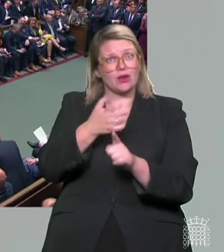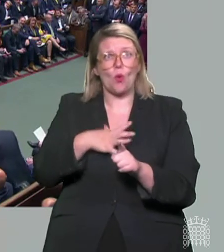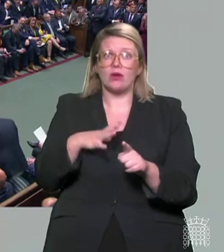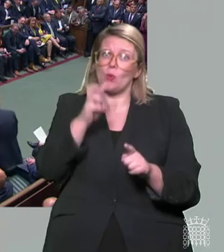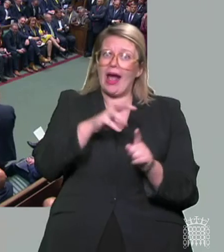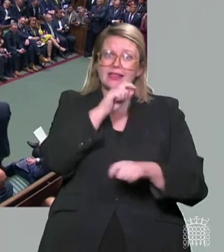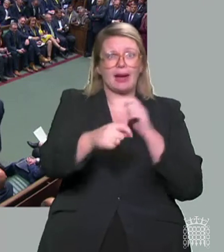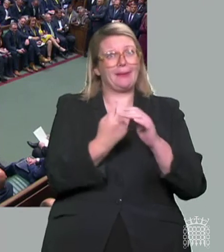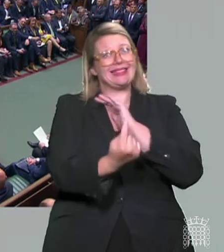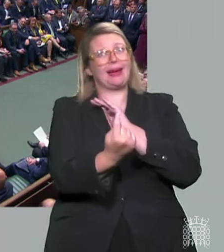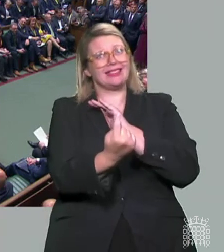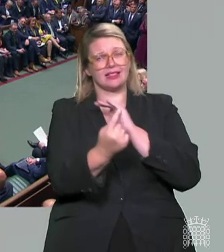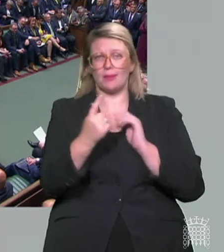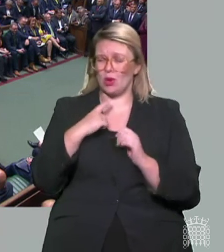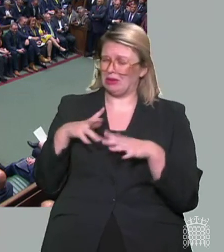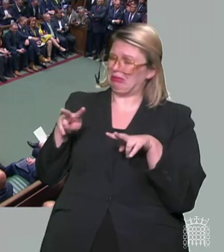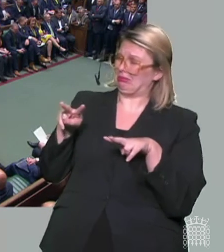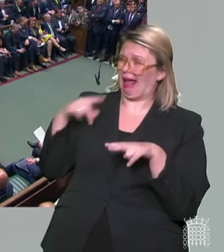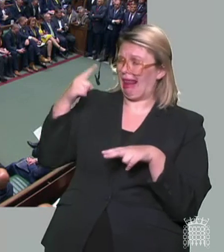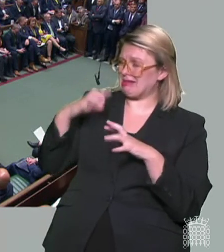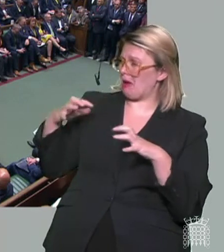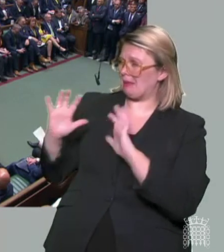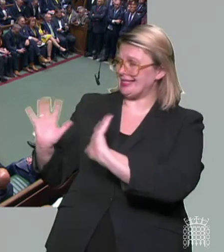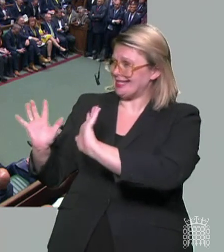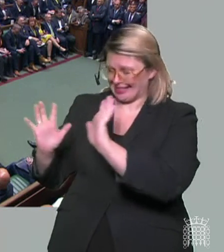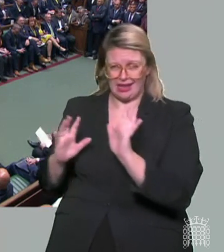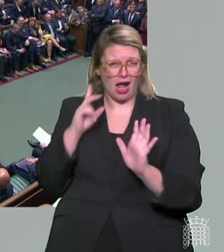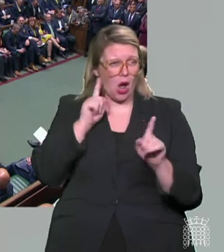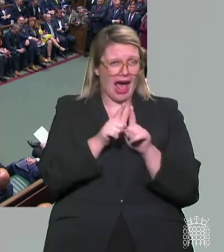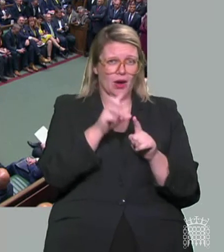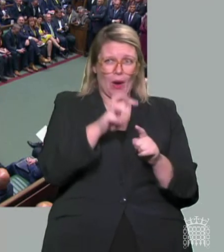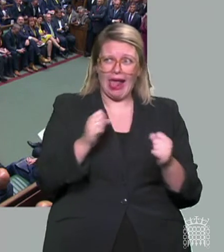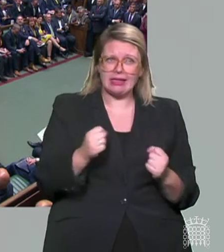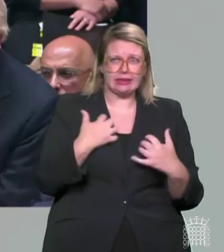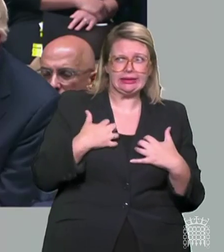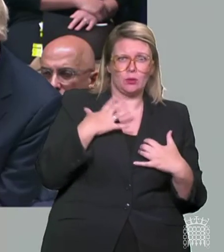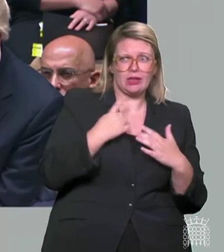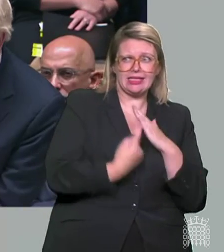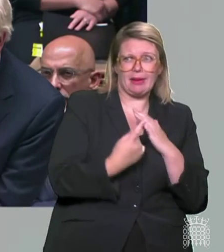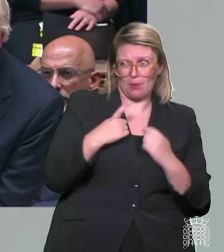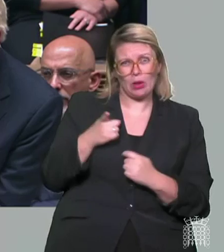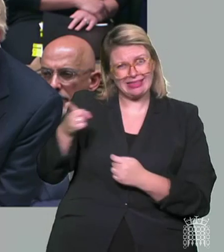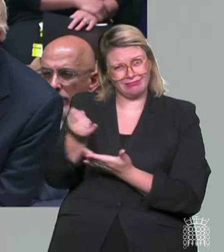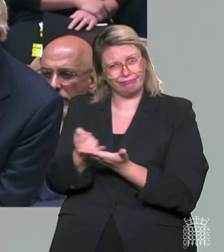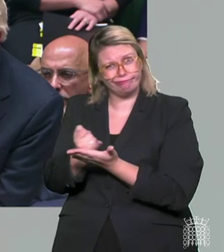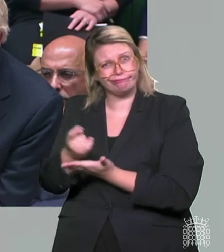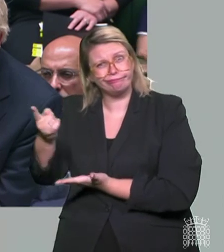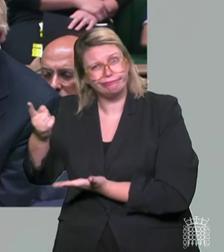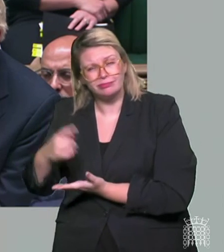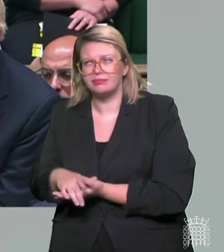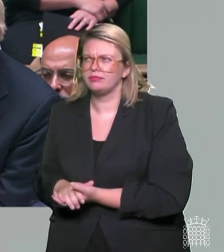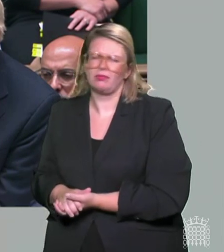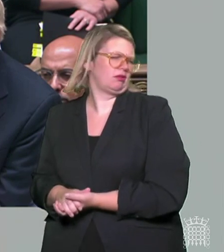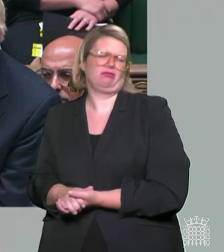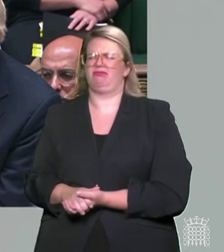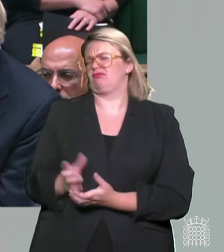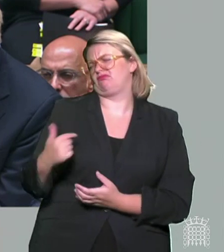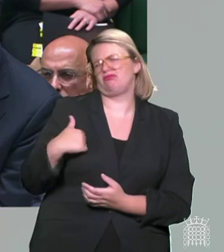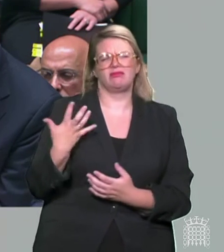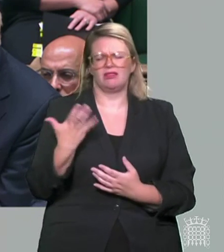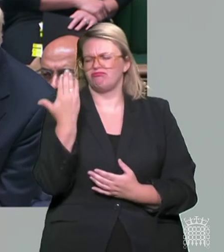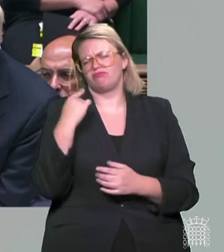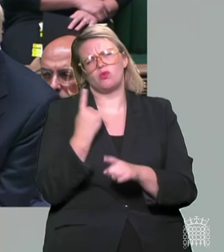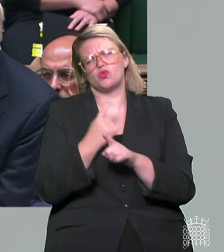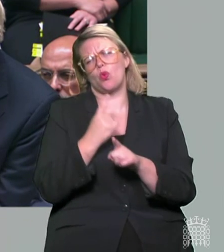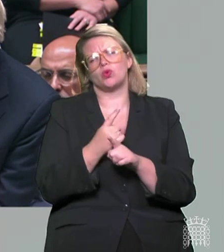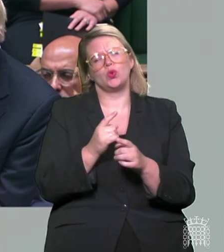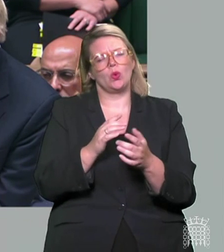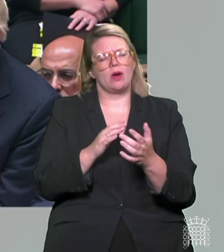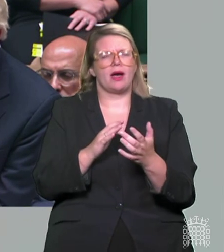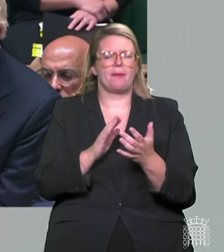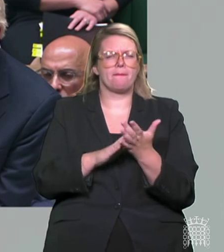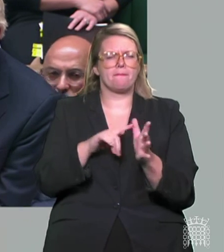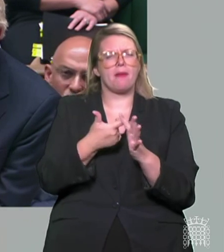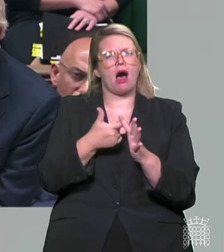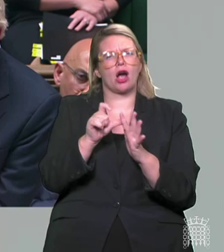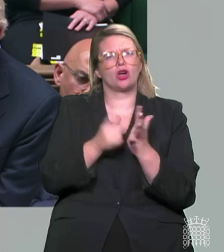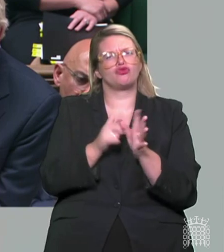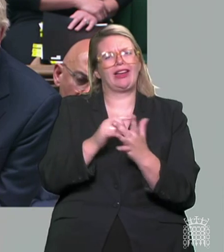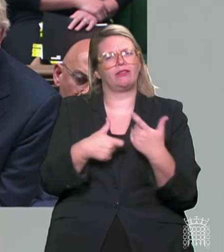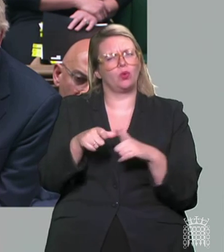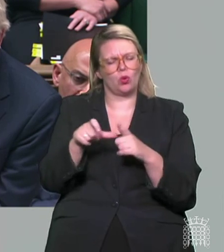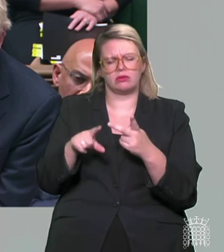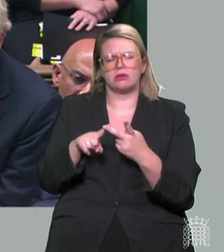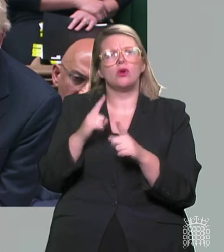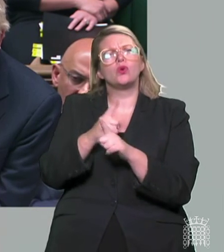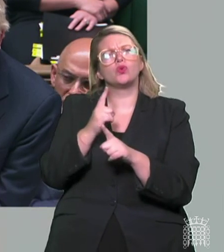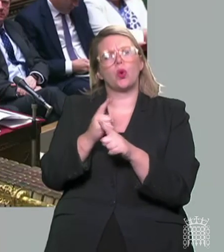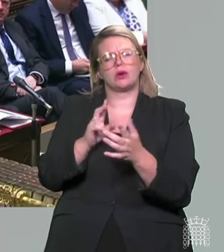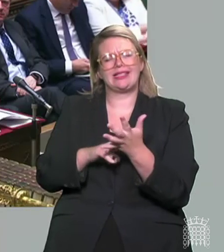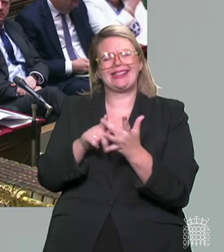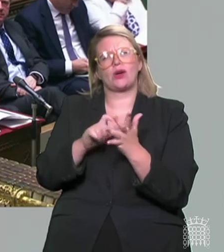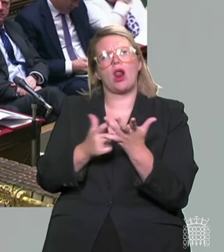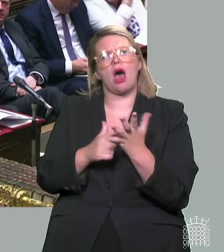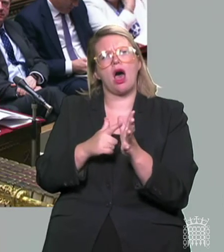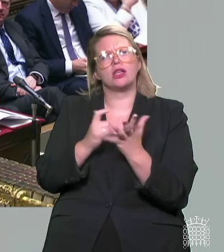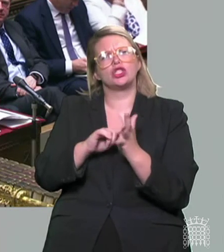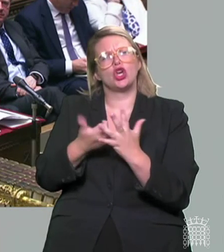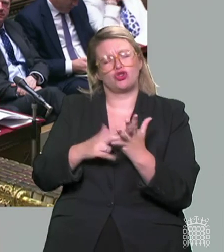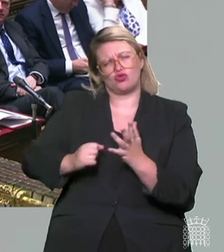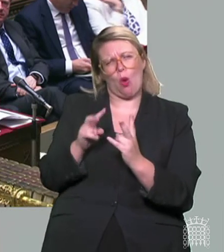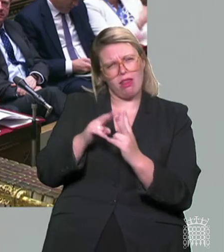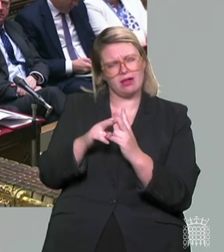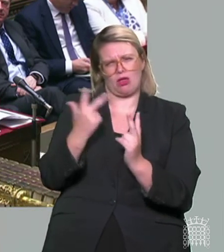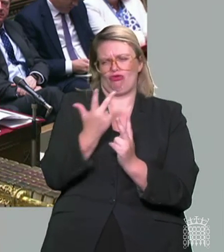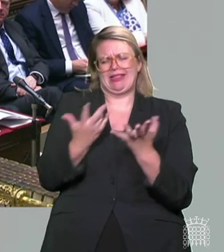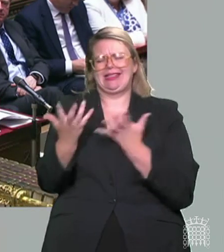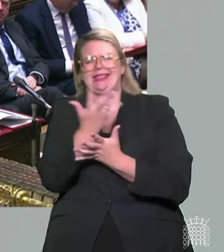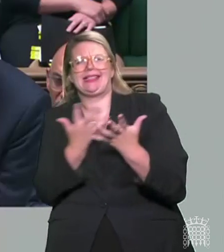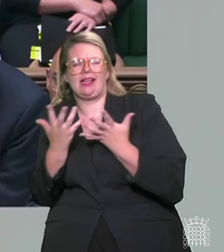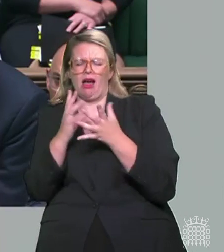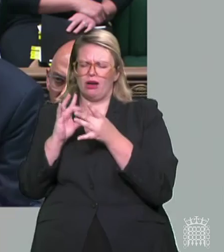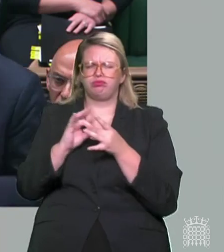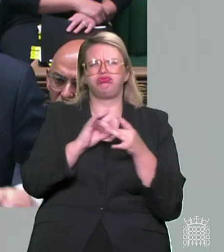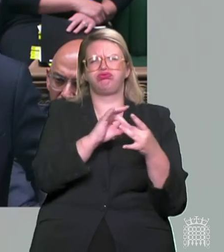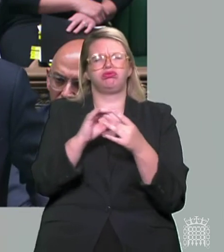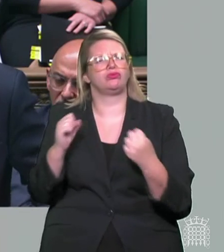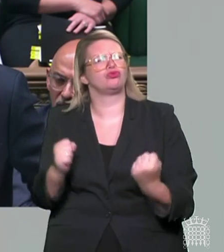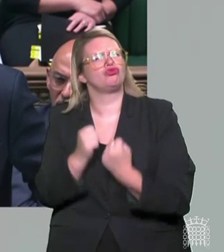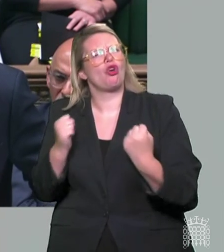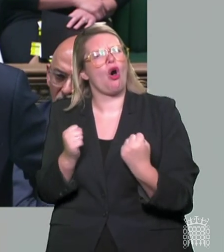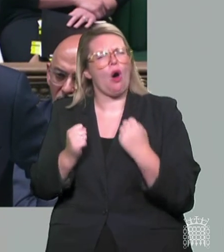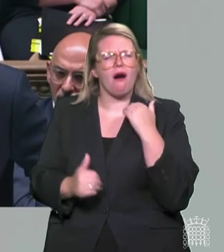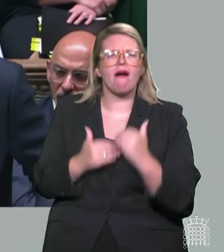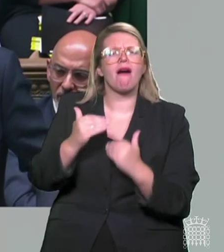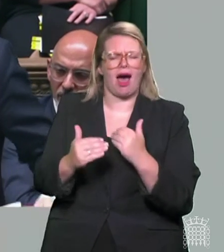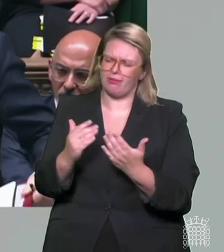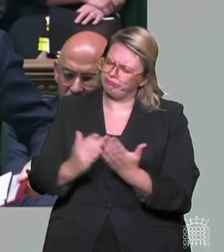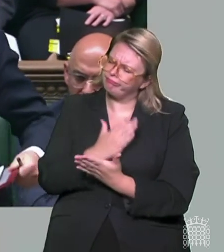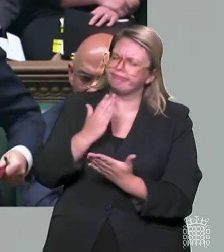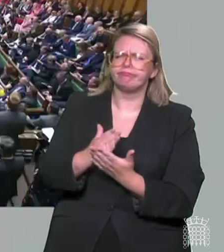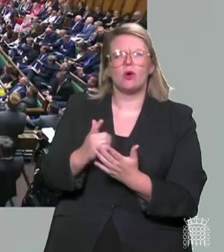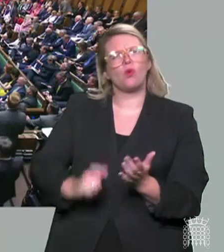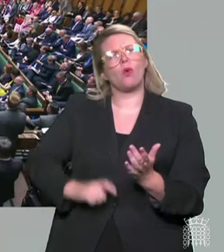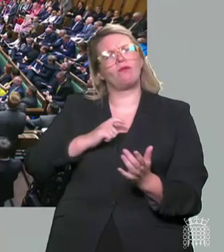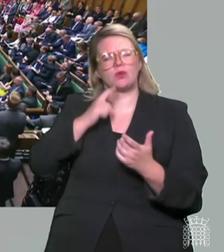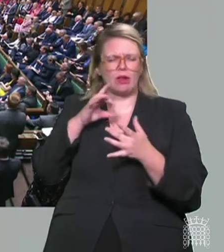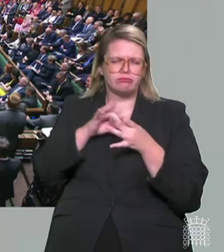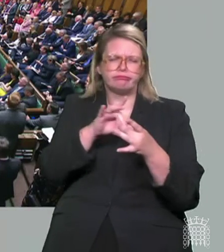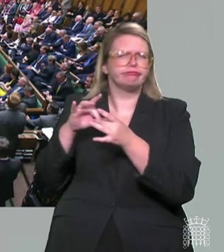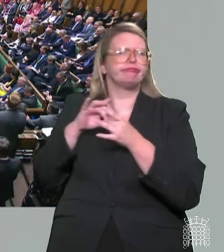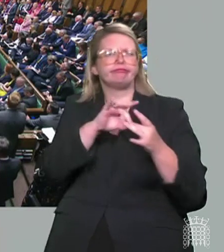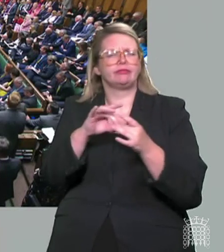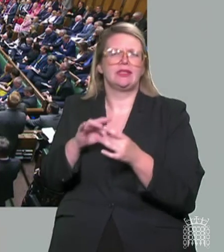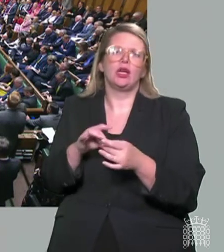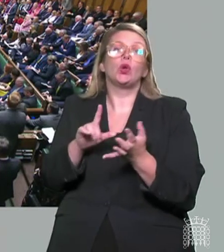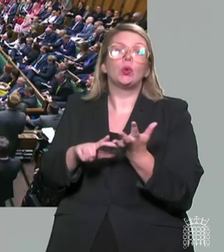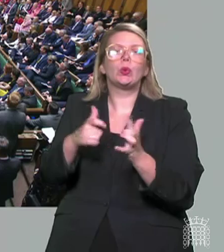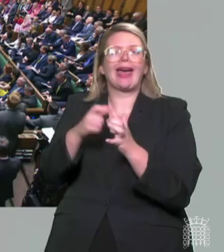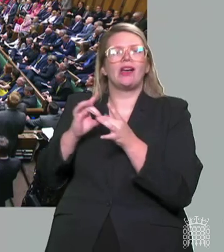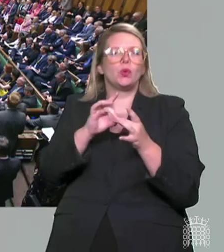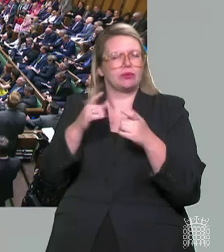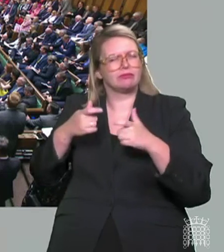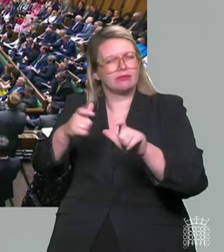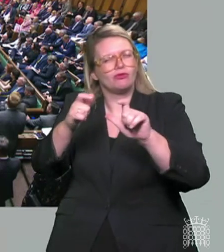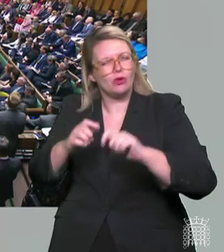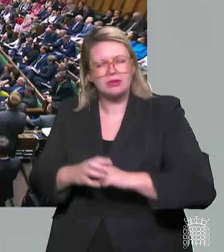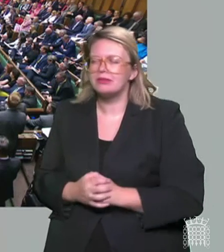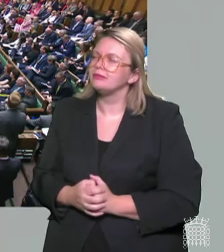Actually, whenever I look around the United Kingdom—I had a great talk with Mark Drakeford the other day, as well as talking to Nicola Sturgeon—I see the bonds of our Union being strengthened all the time, and I am confident that that will continue.